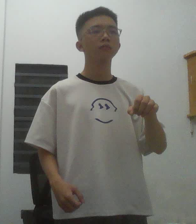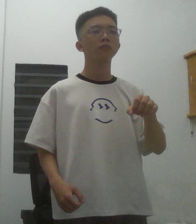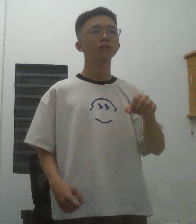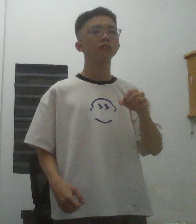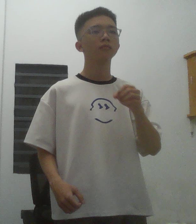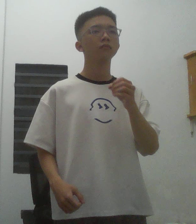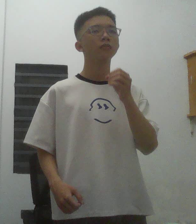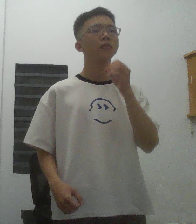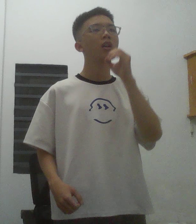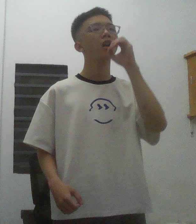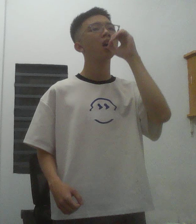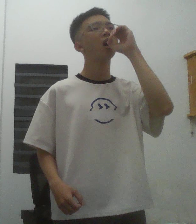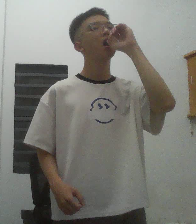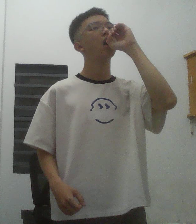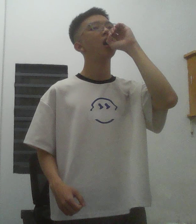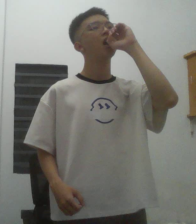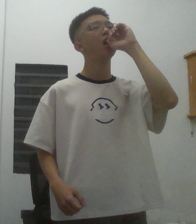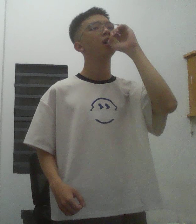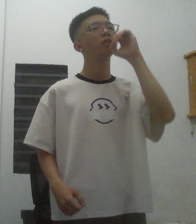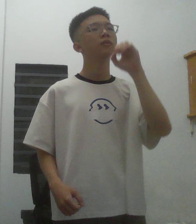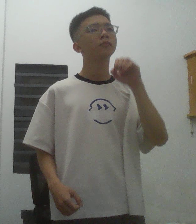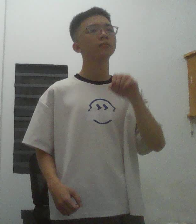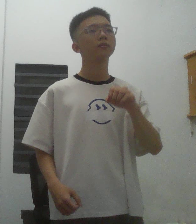uong